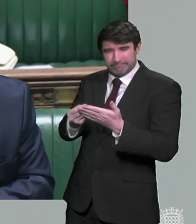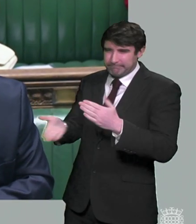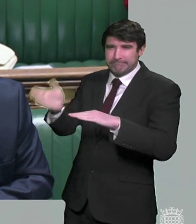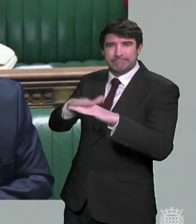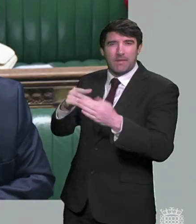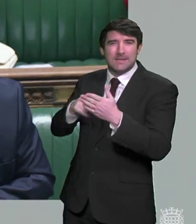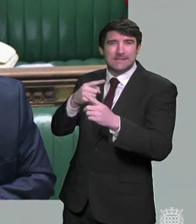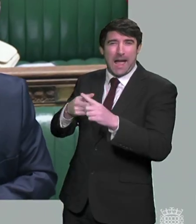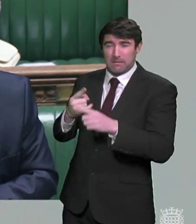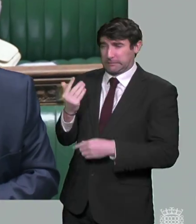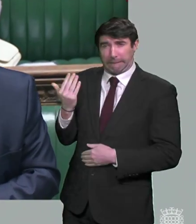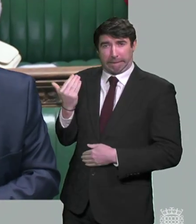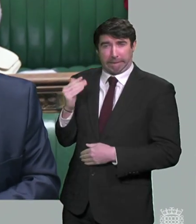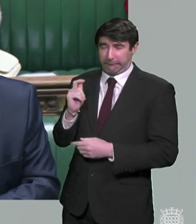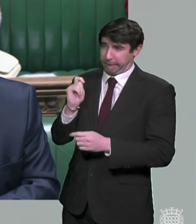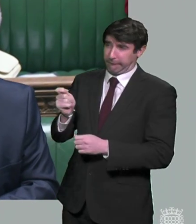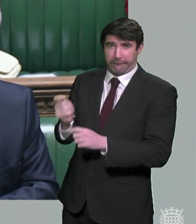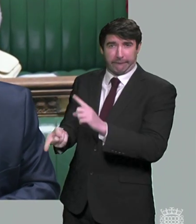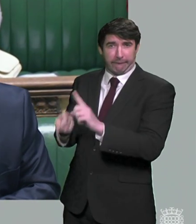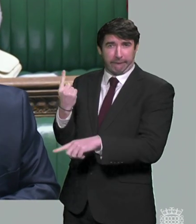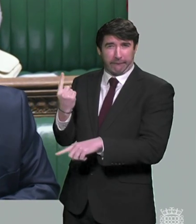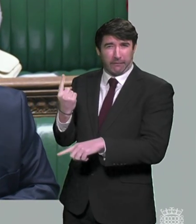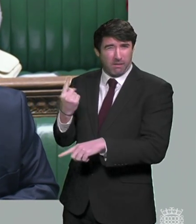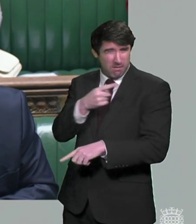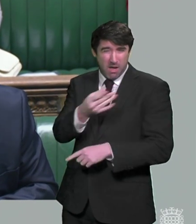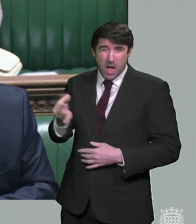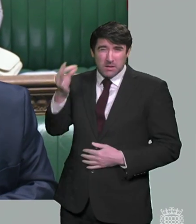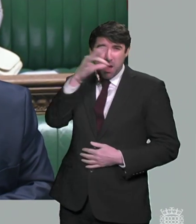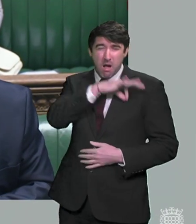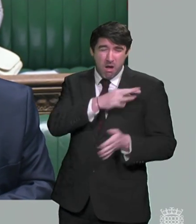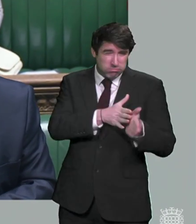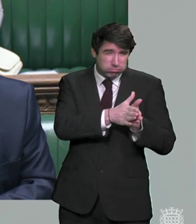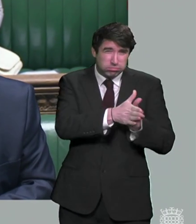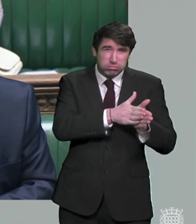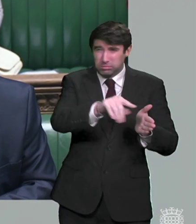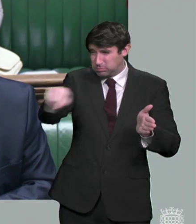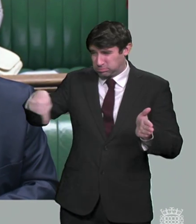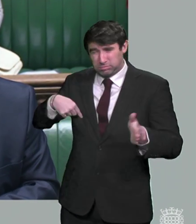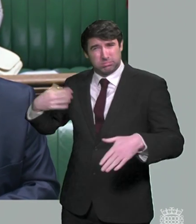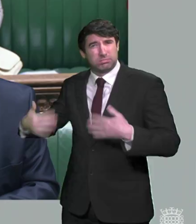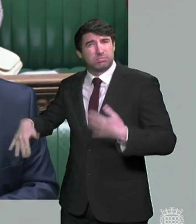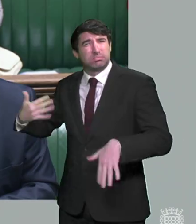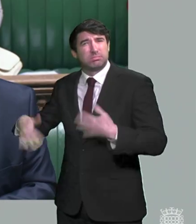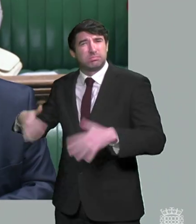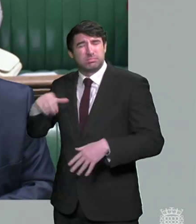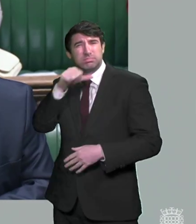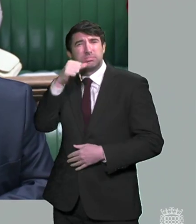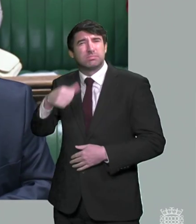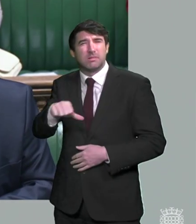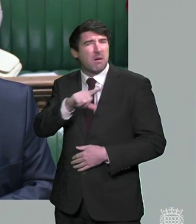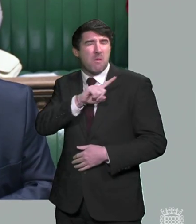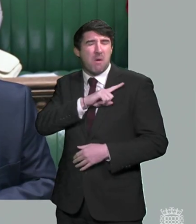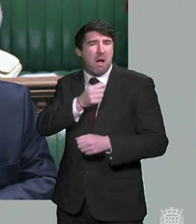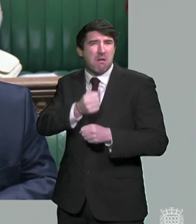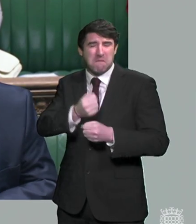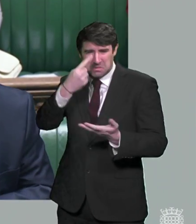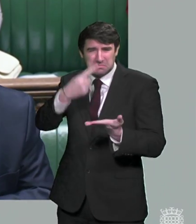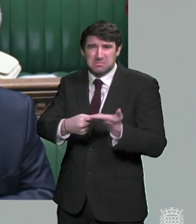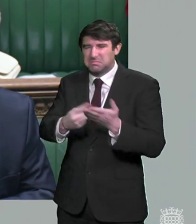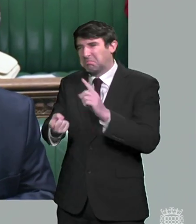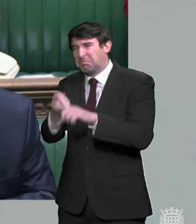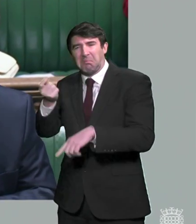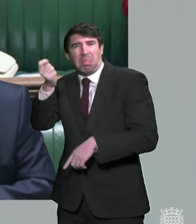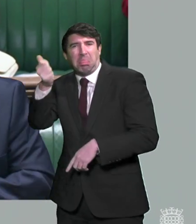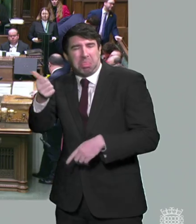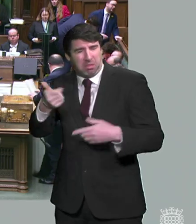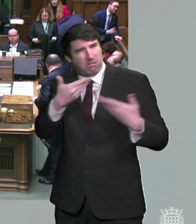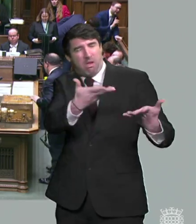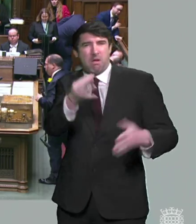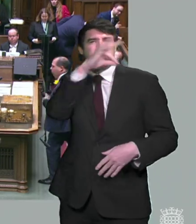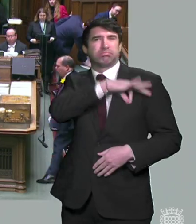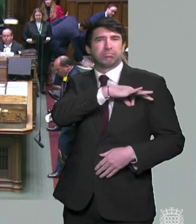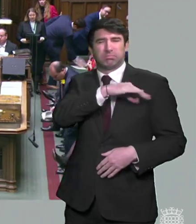How can the Government justify leaving billions of pounds of excess profits untouched while so many people across Wales are struggling with household bills and the rising cost of living crisis?